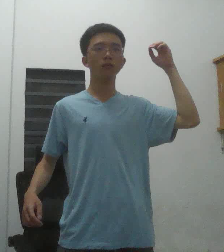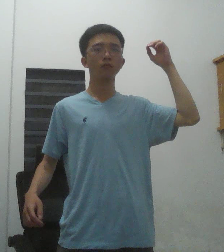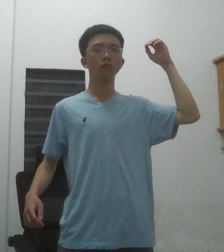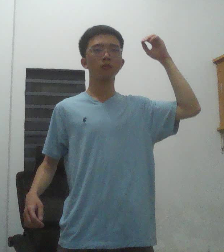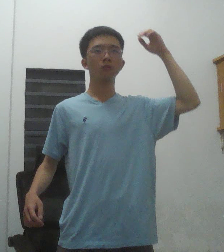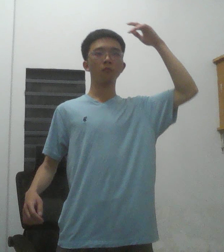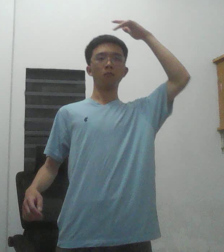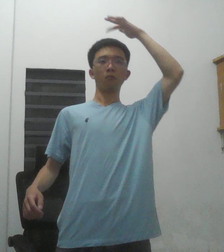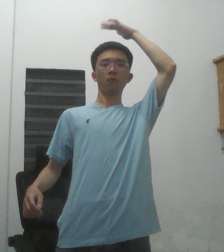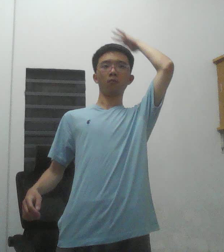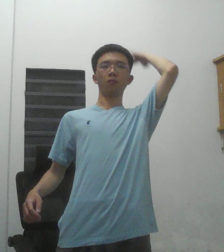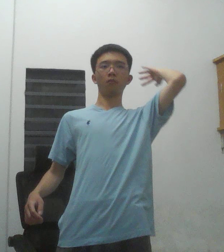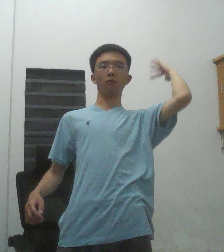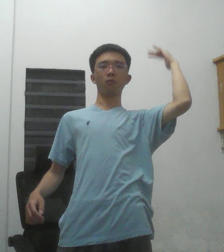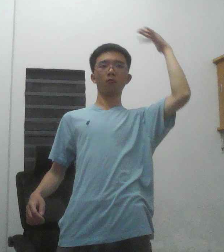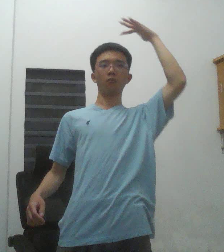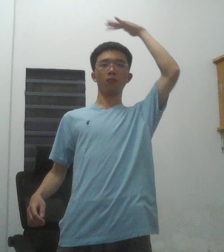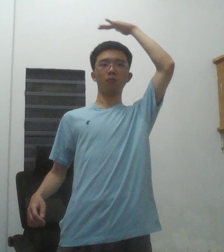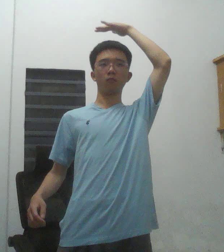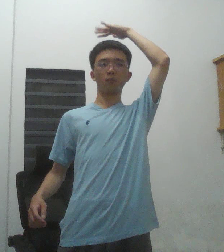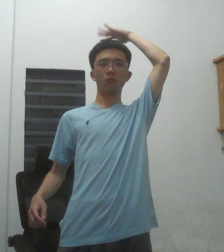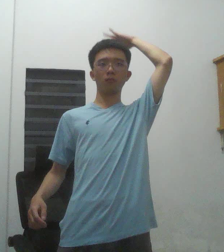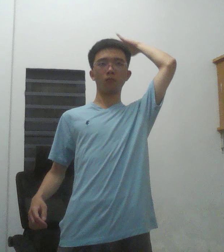vo ly